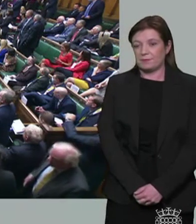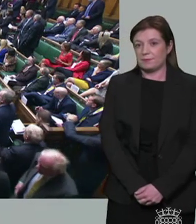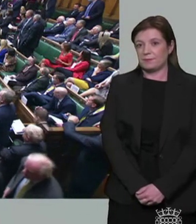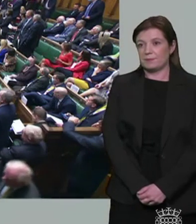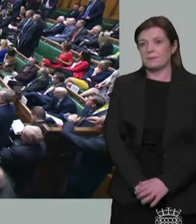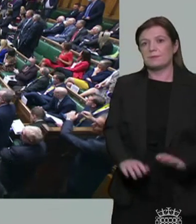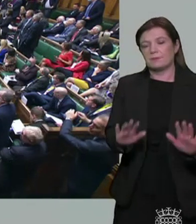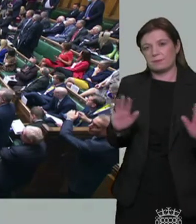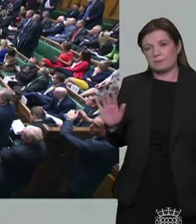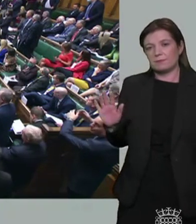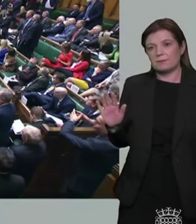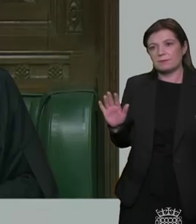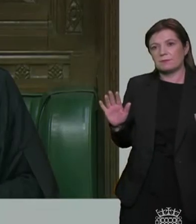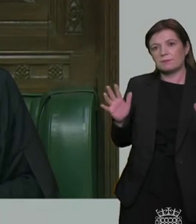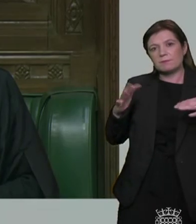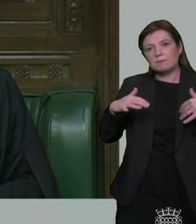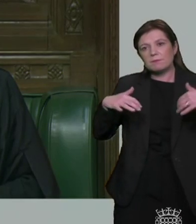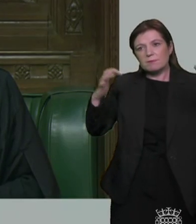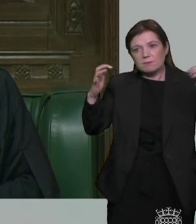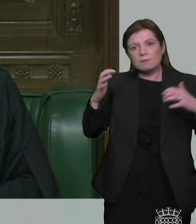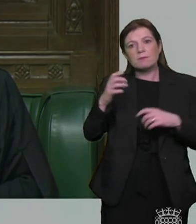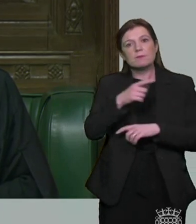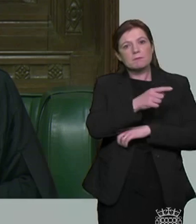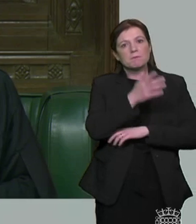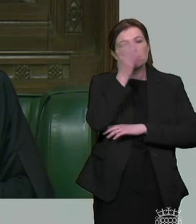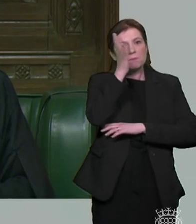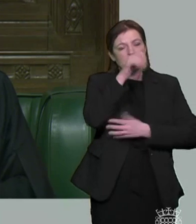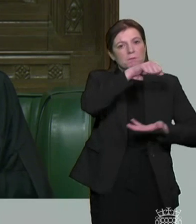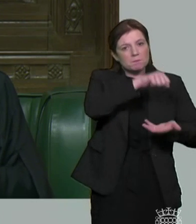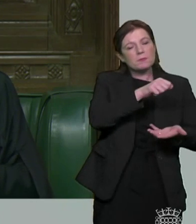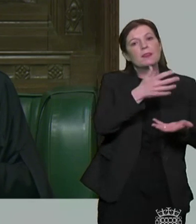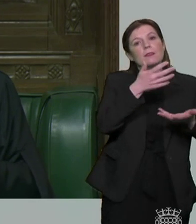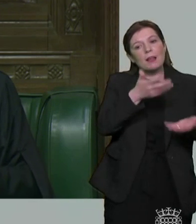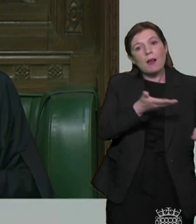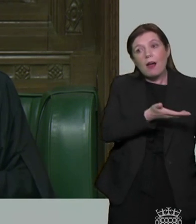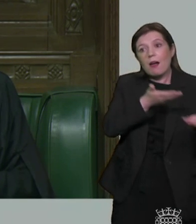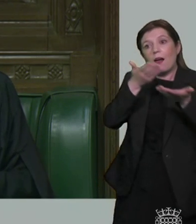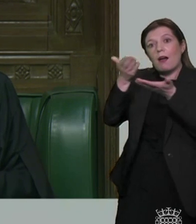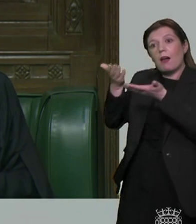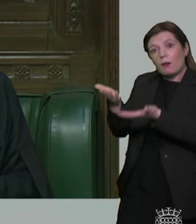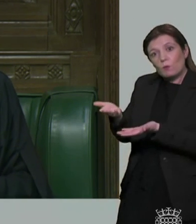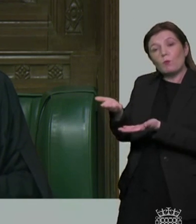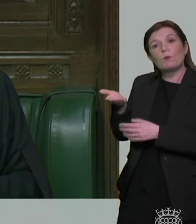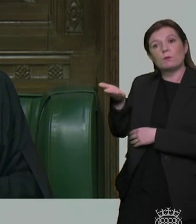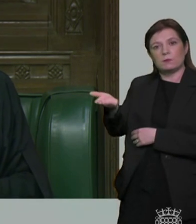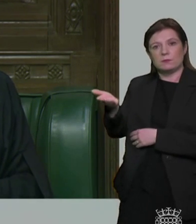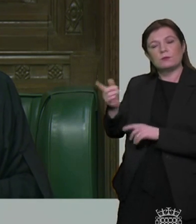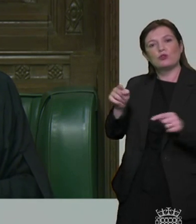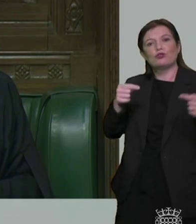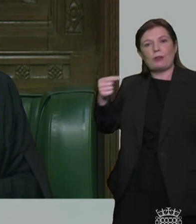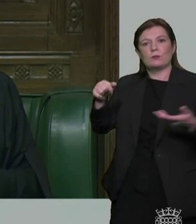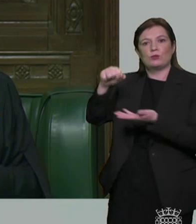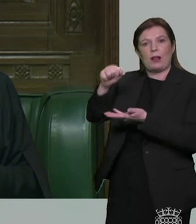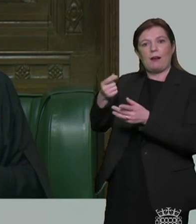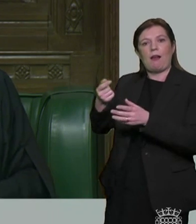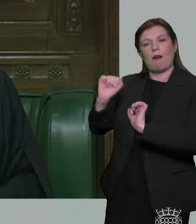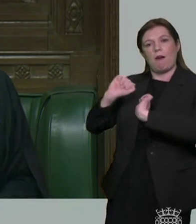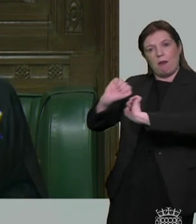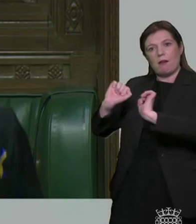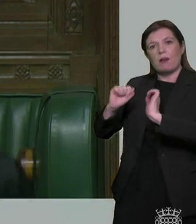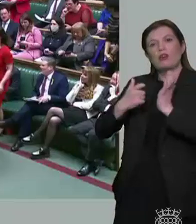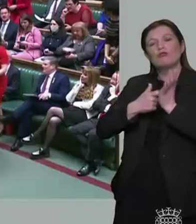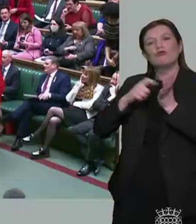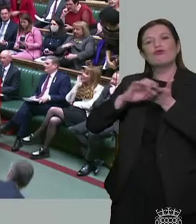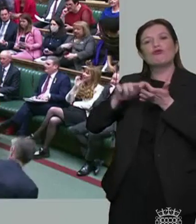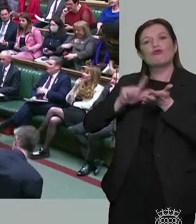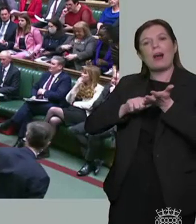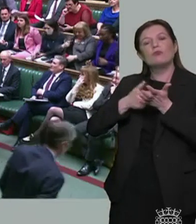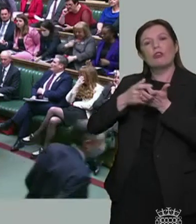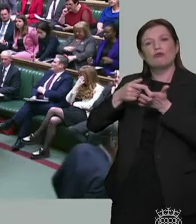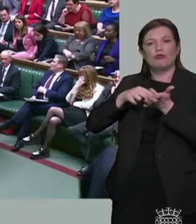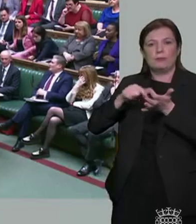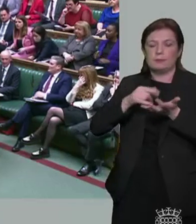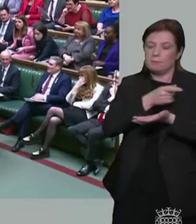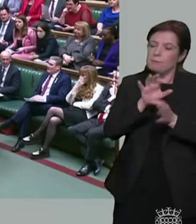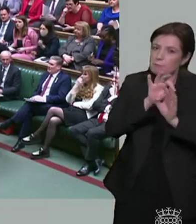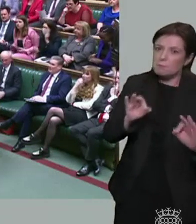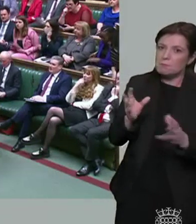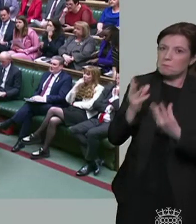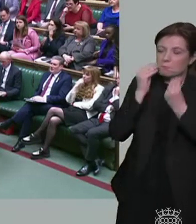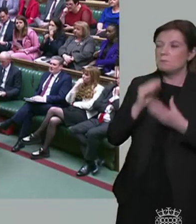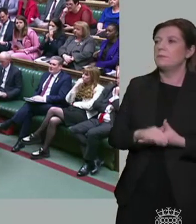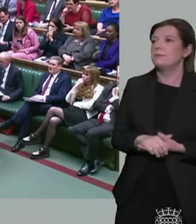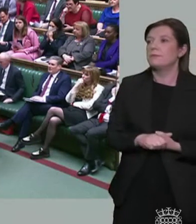Order. The House heard the Chancellor, quite rightly, and I want the same respect shown to the shadow Chancellor of the Exchequer, Rachel Reeves.